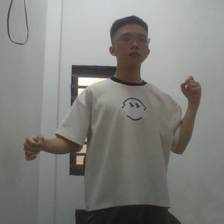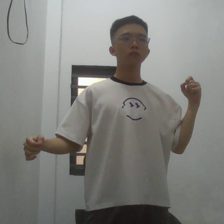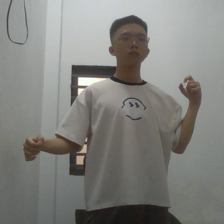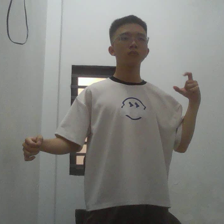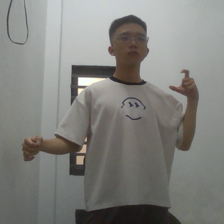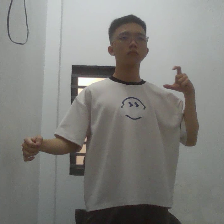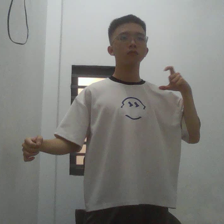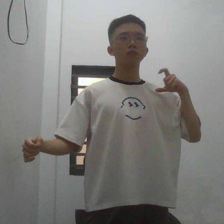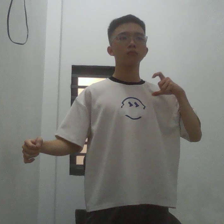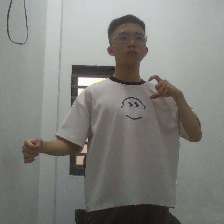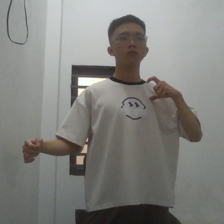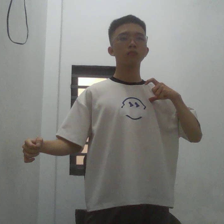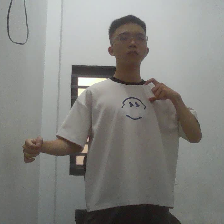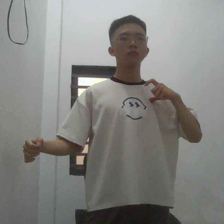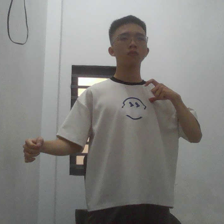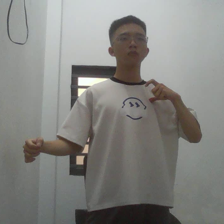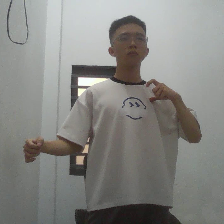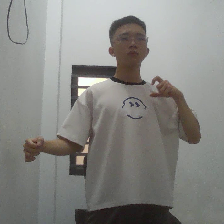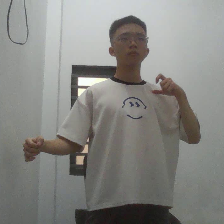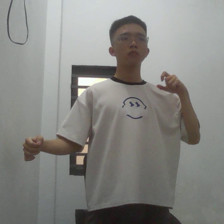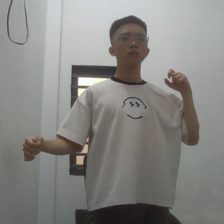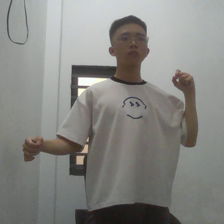giau co